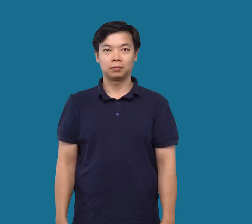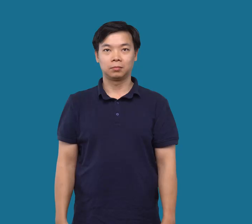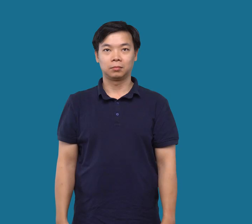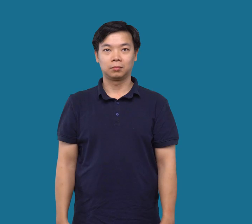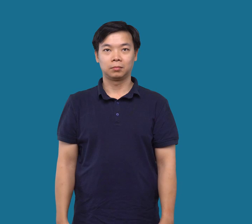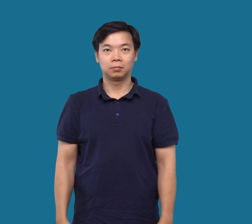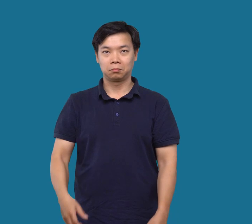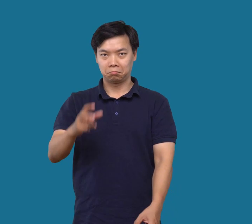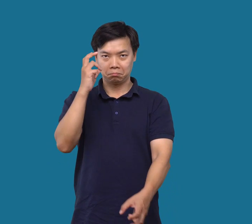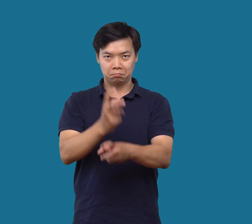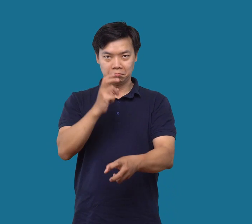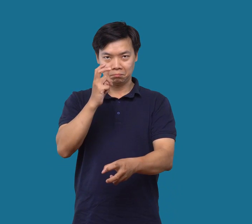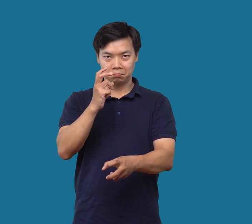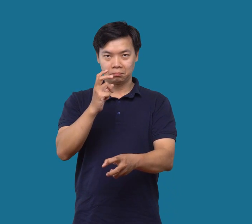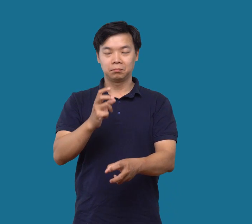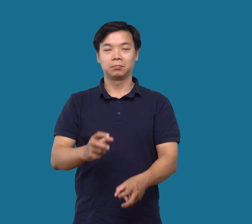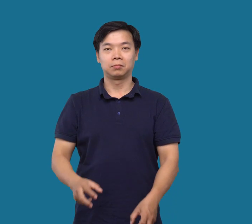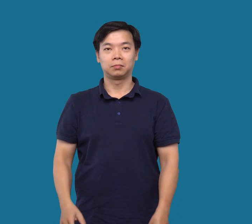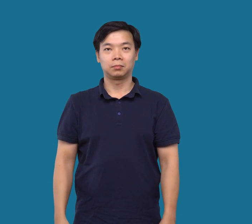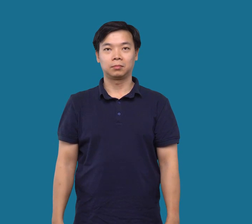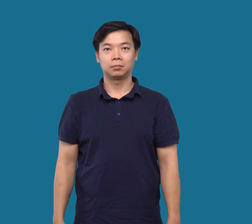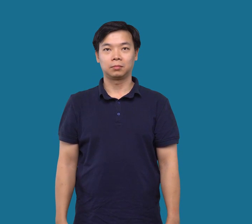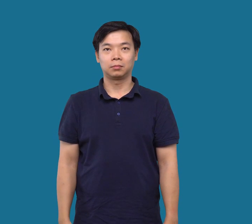nghiêm khắc